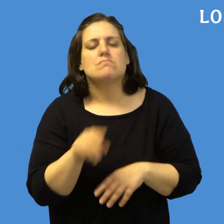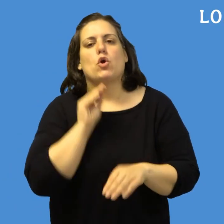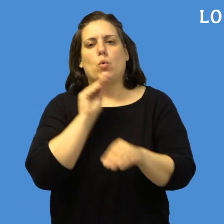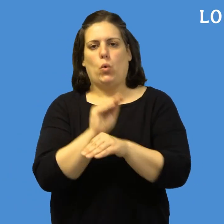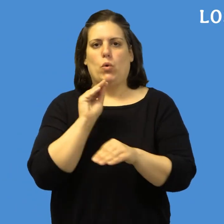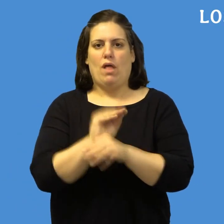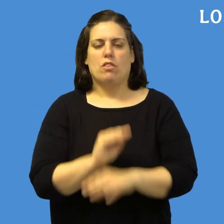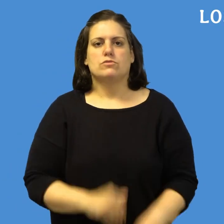cuidar